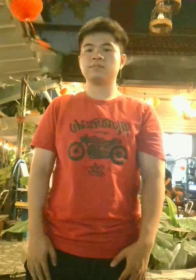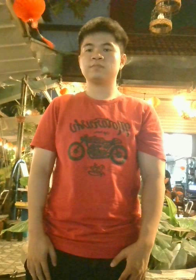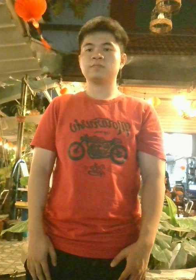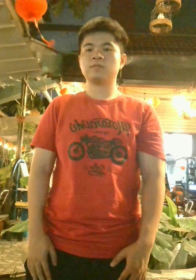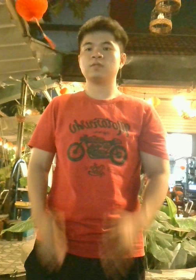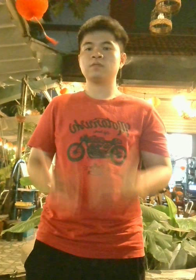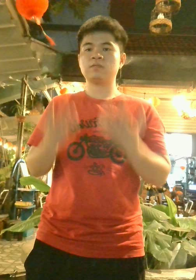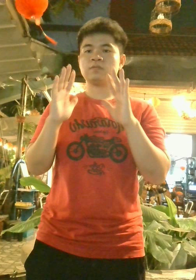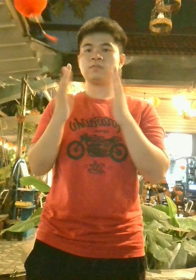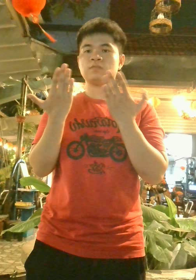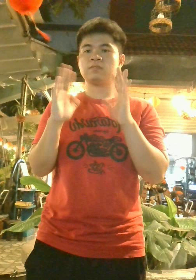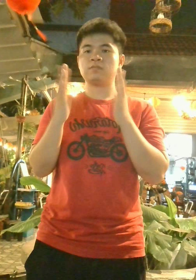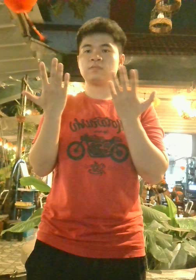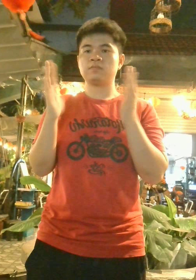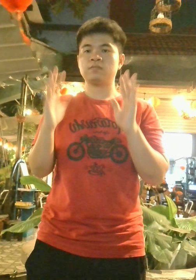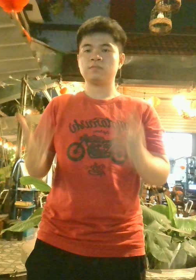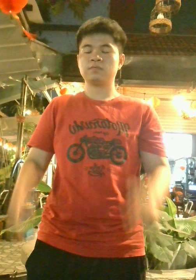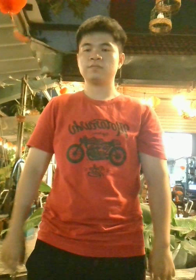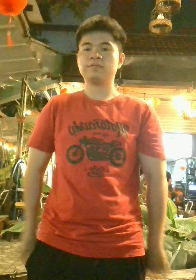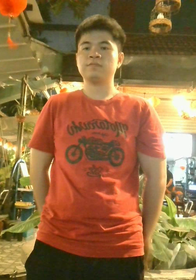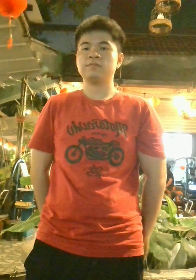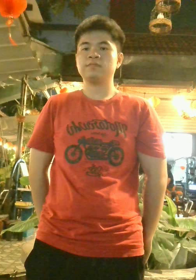vui mừng